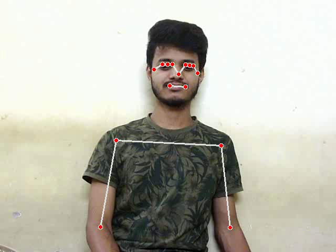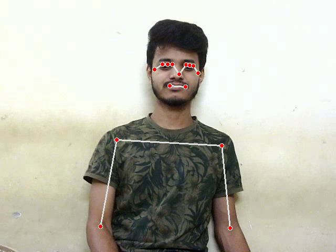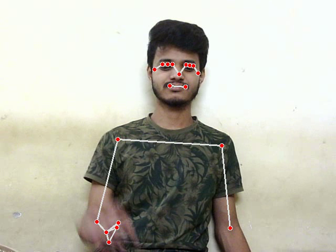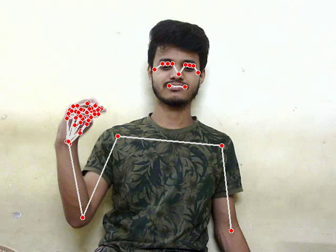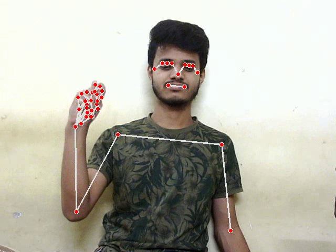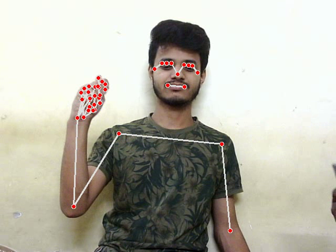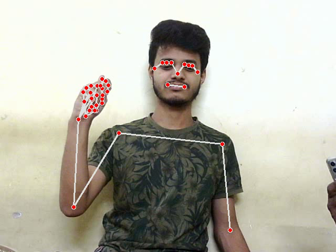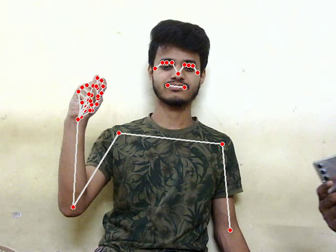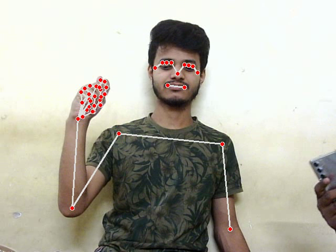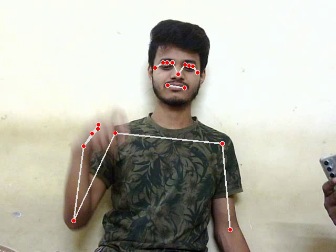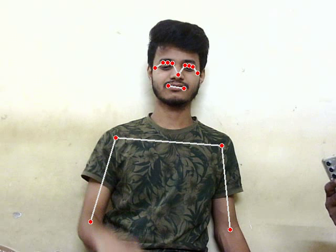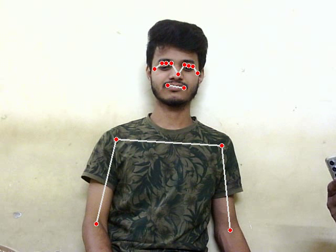bathroom